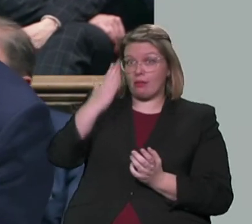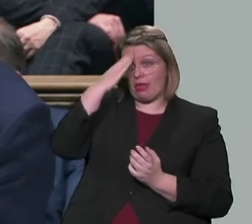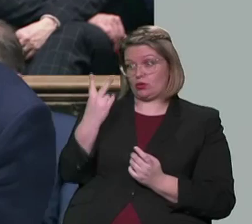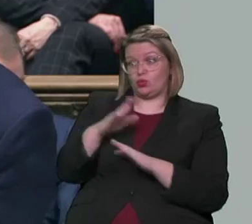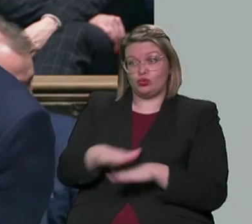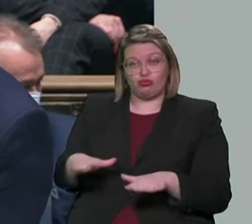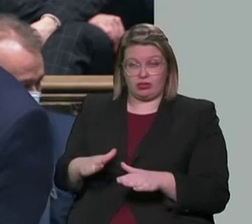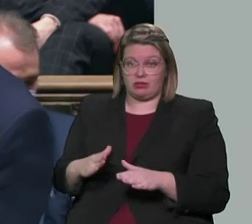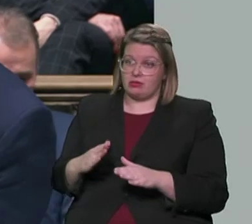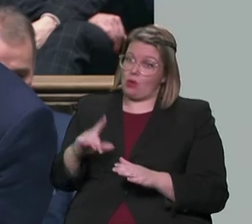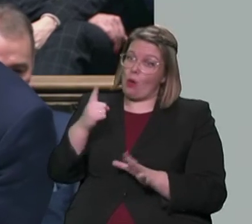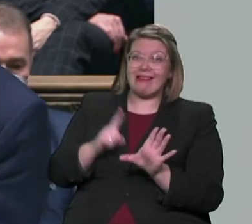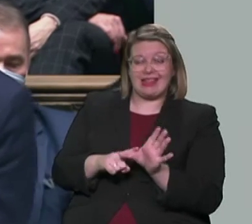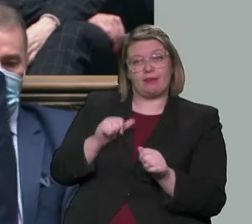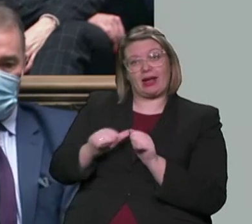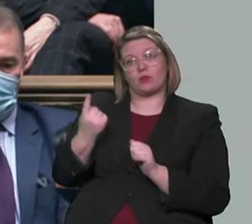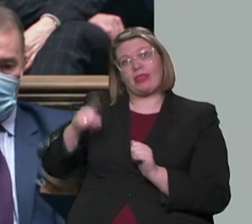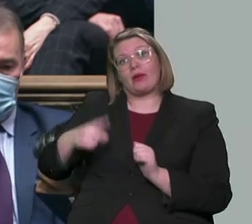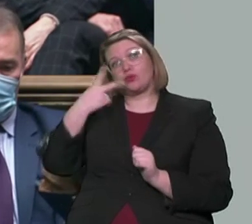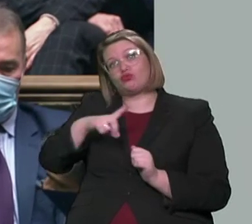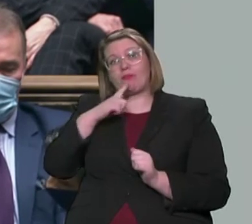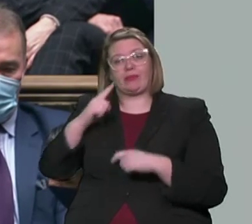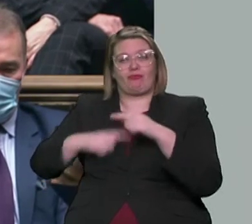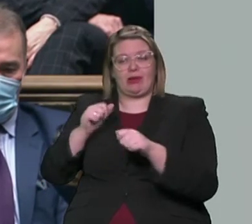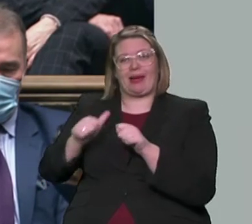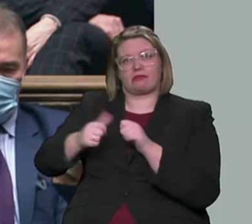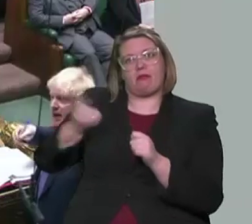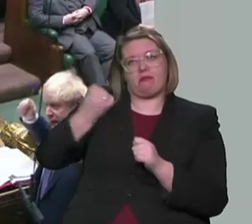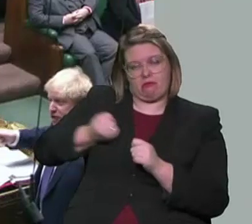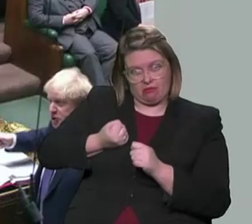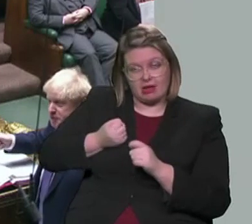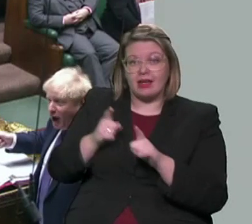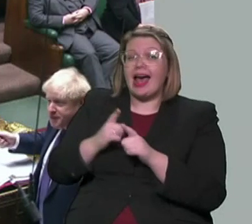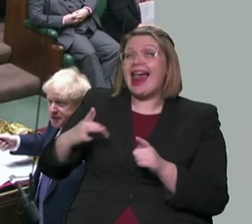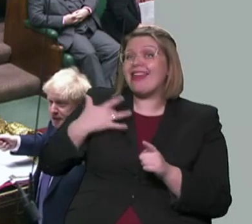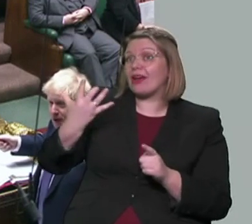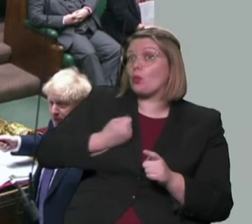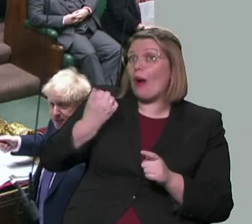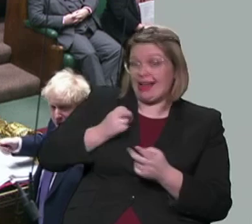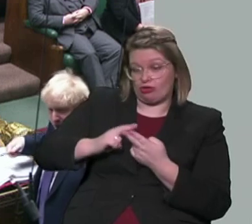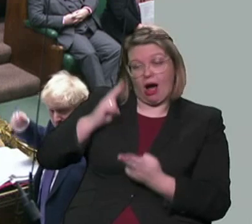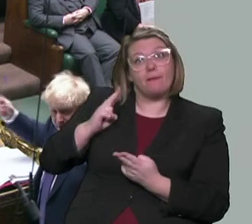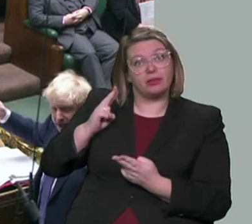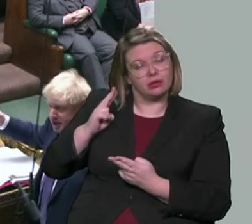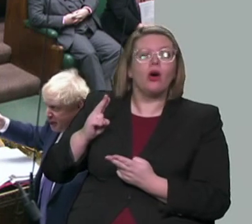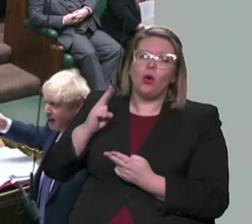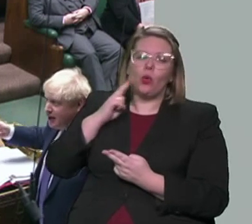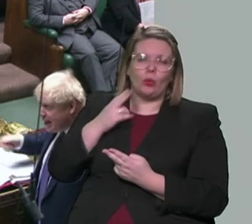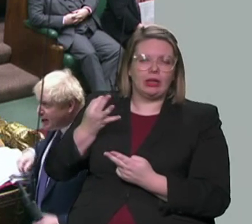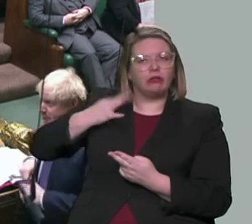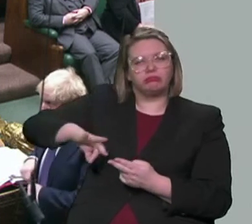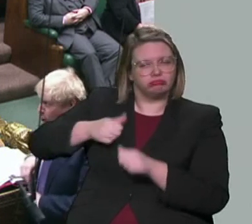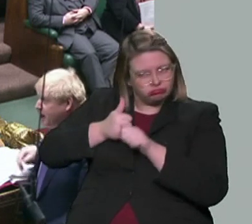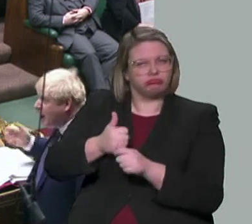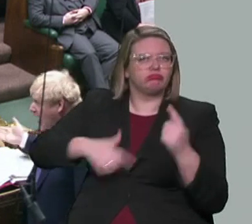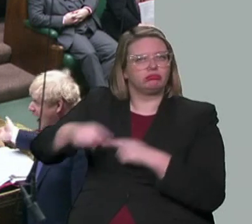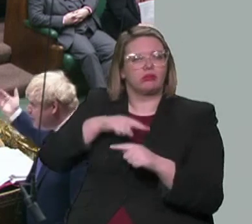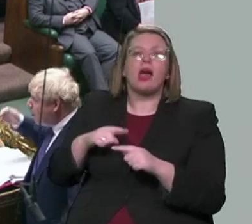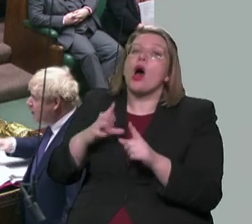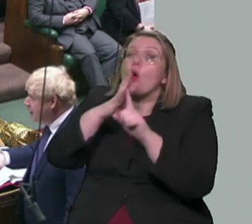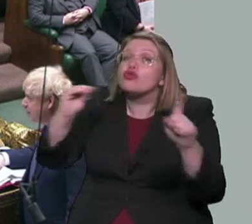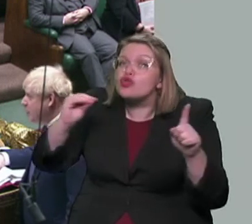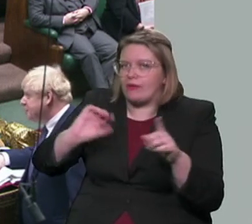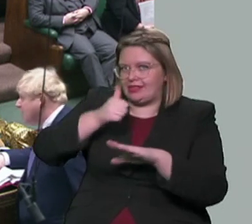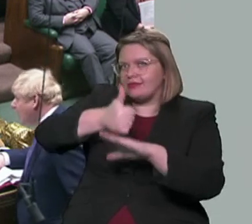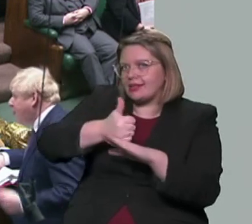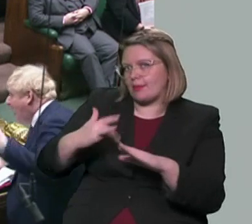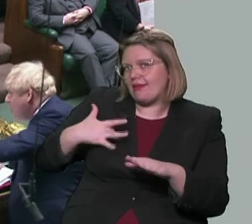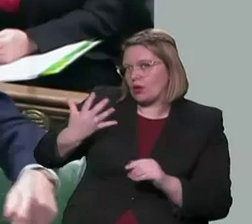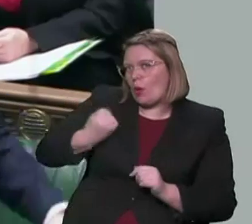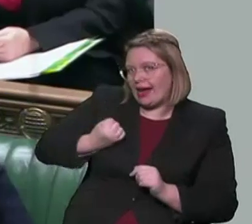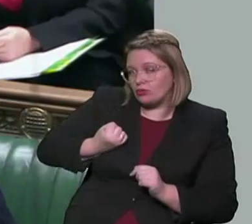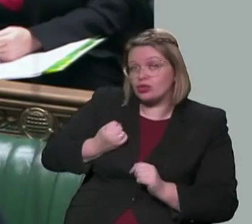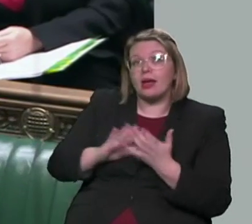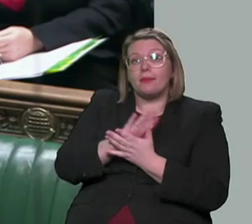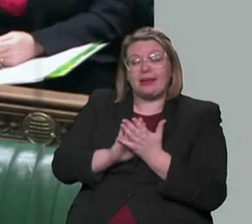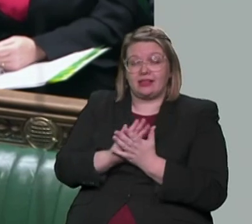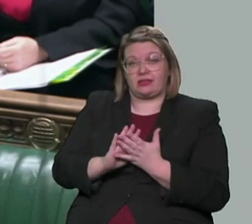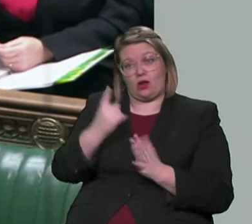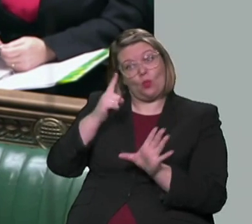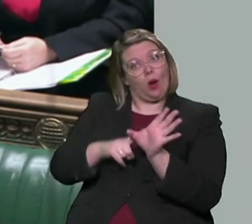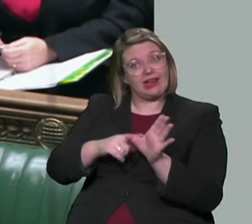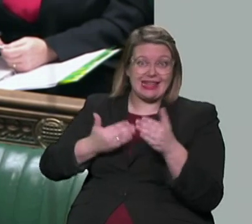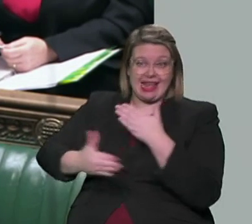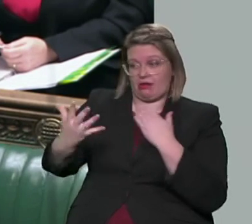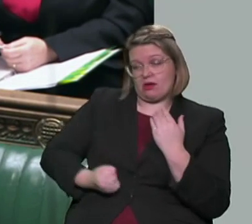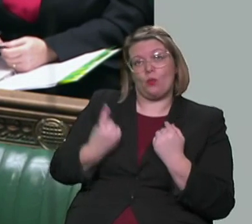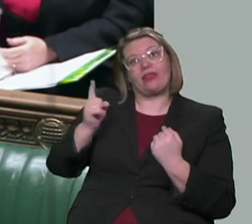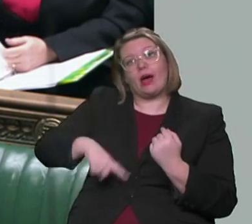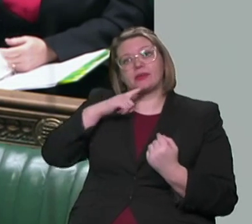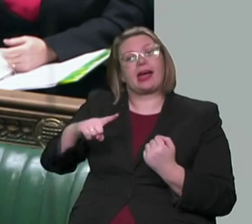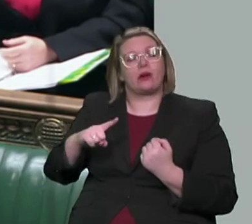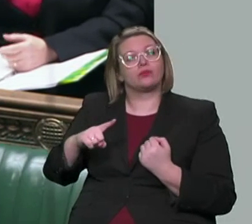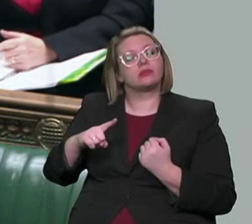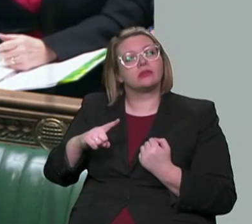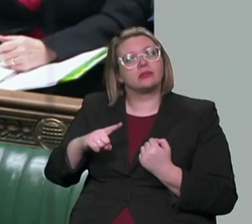As a result of what we have done with the living wage—introduced by this Conservative Government, never let it be forgotten—everyone on that living wage has seen another £1,000 of income every year.